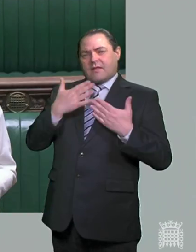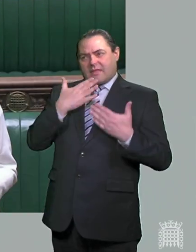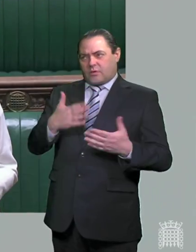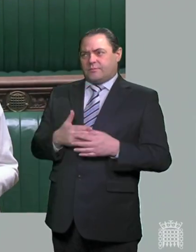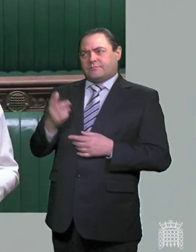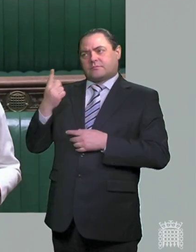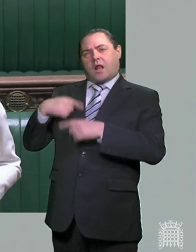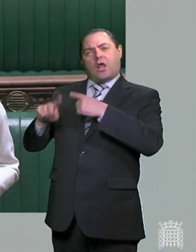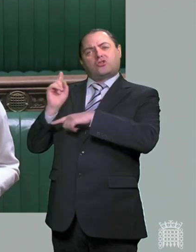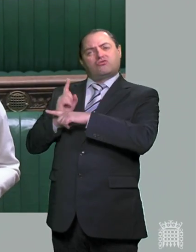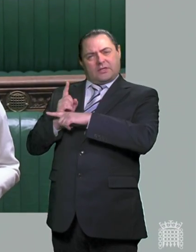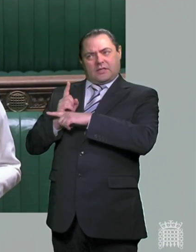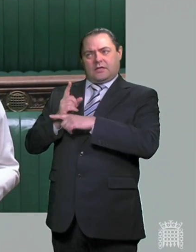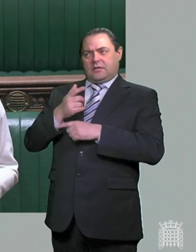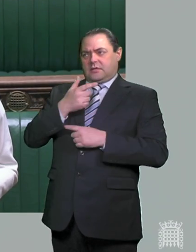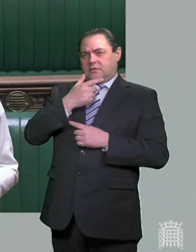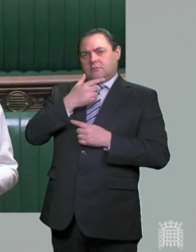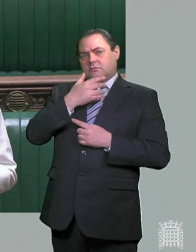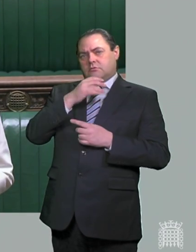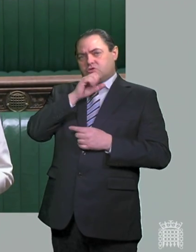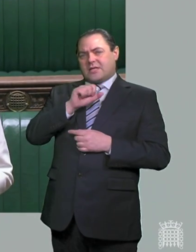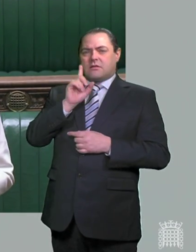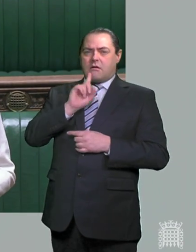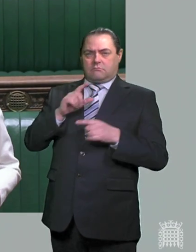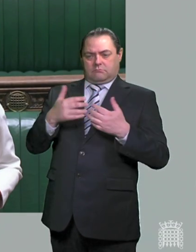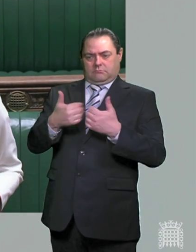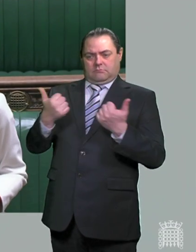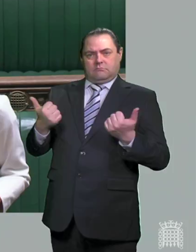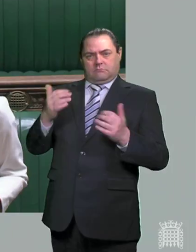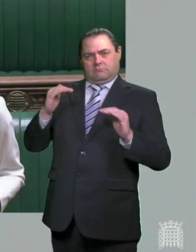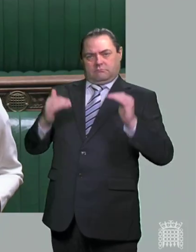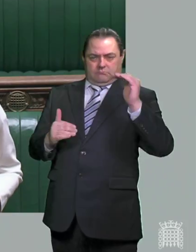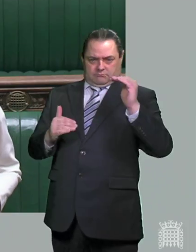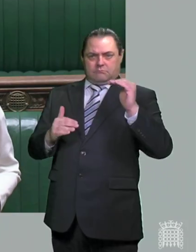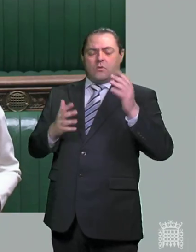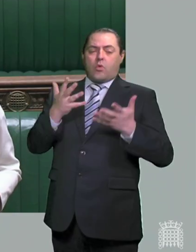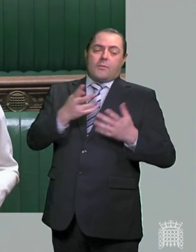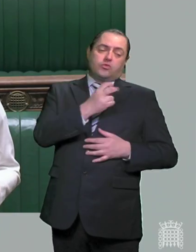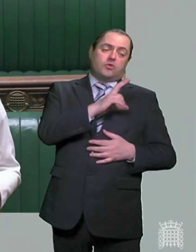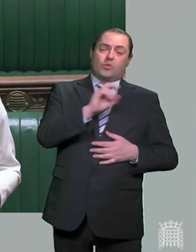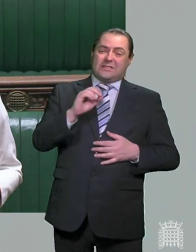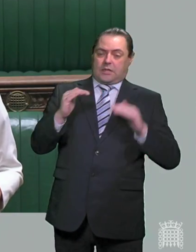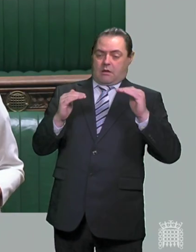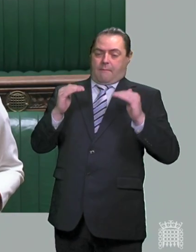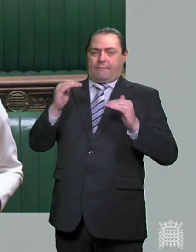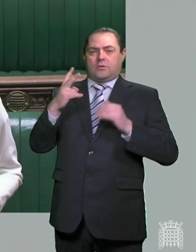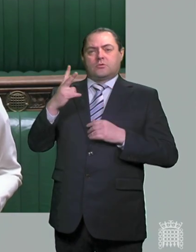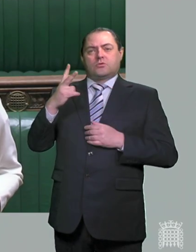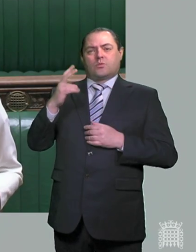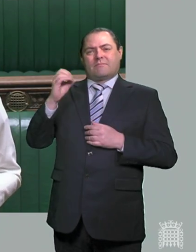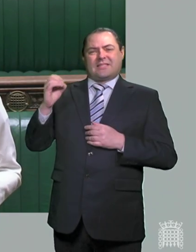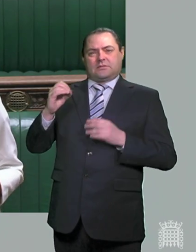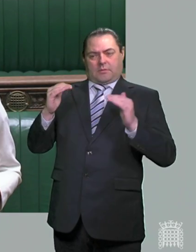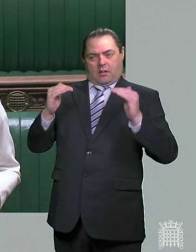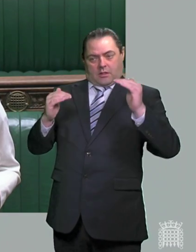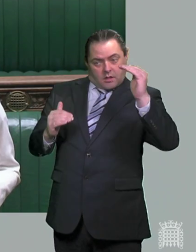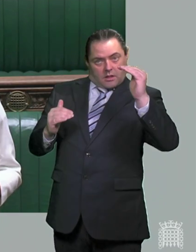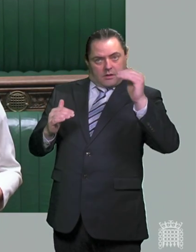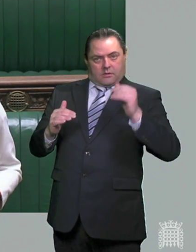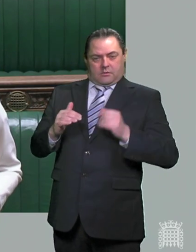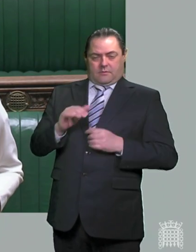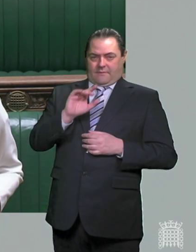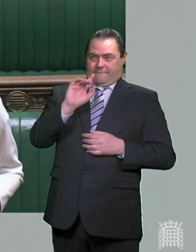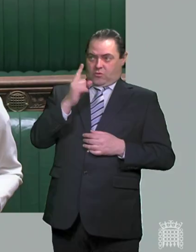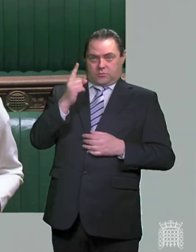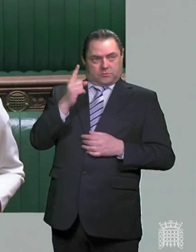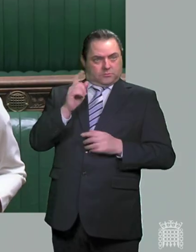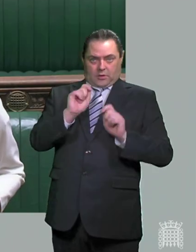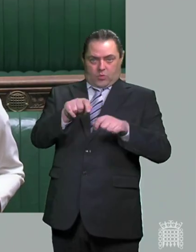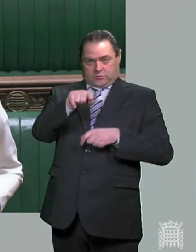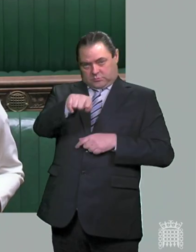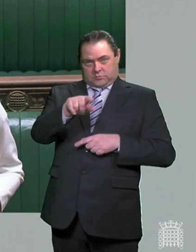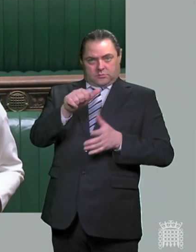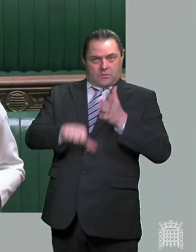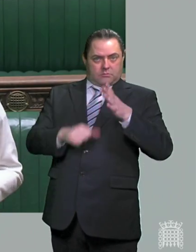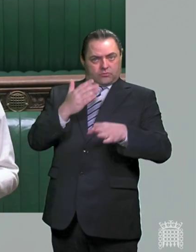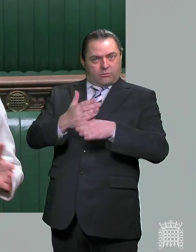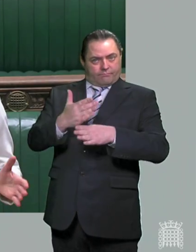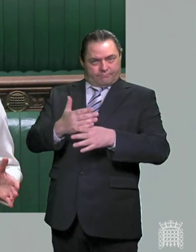Last year, the gender pay gap was 12% higher than it was in 2020, the year in which the Minister for Women and Equalities was first appointed to the Government Equalities Office.